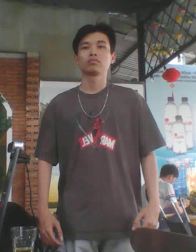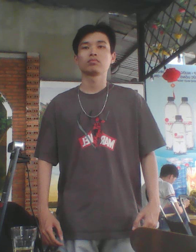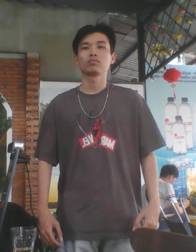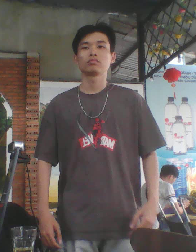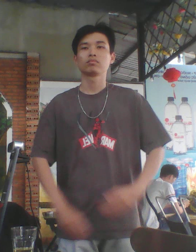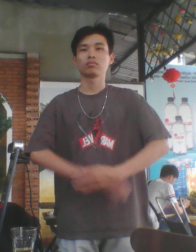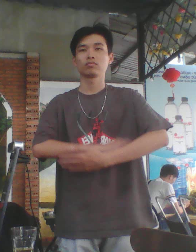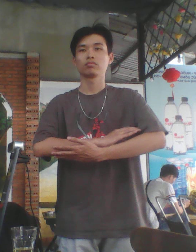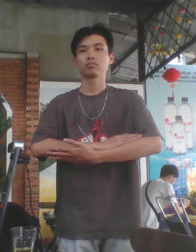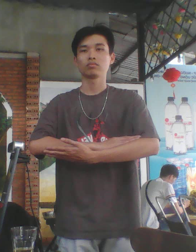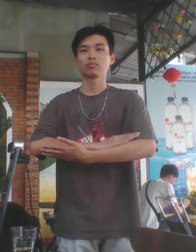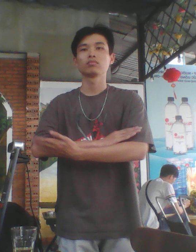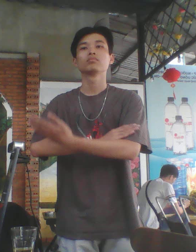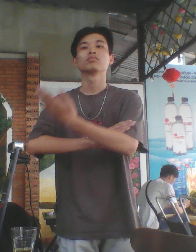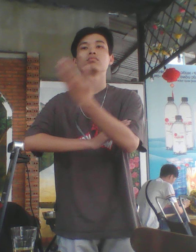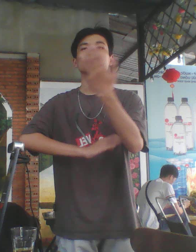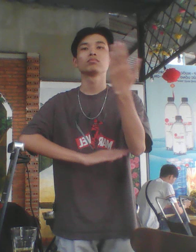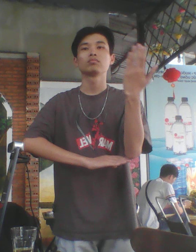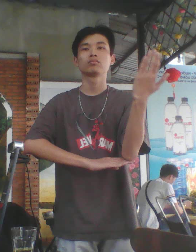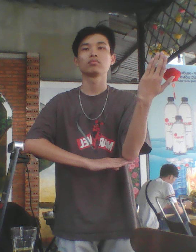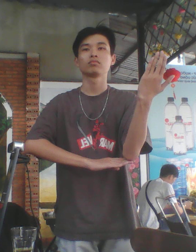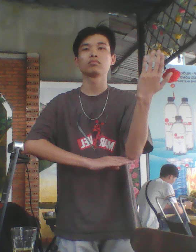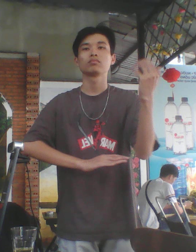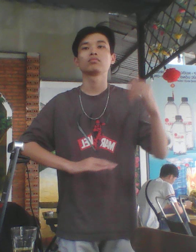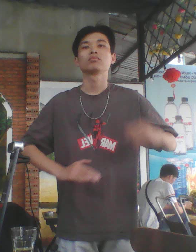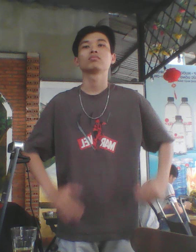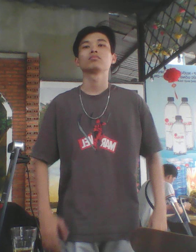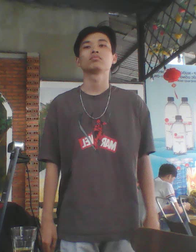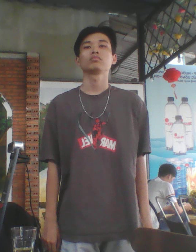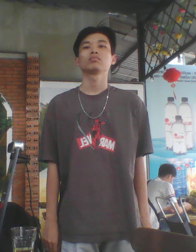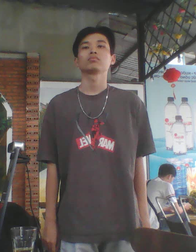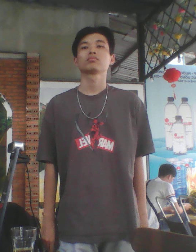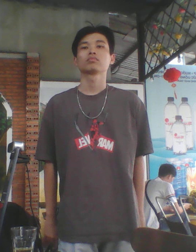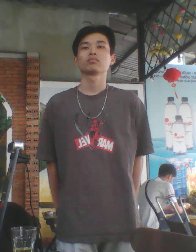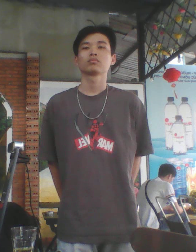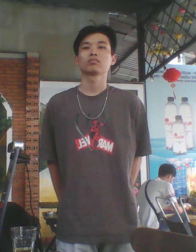buoi sang